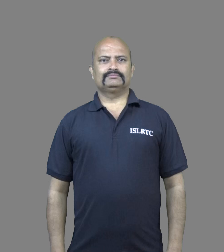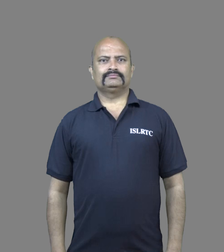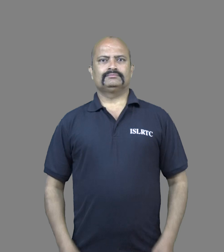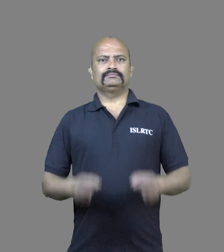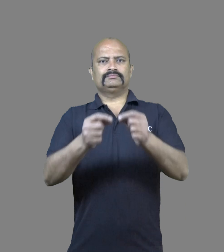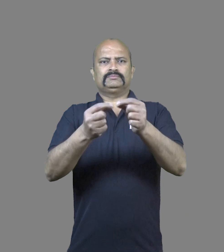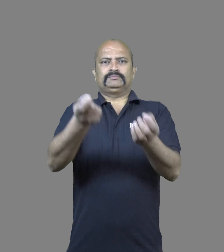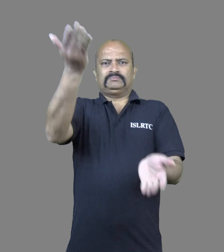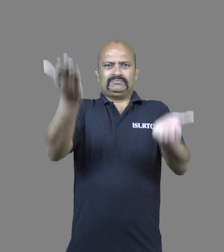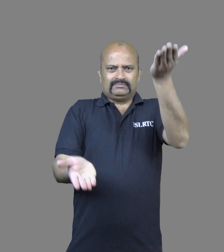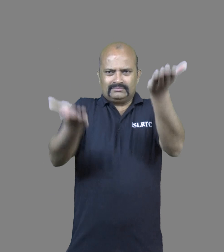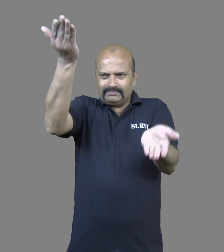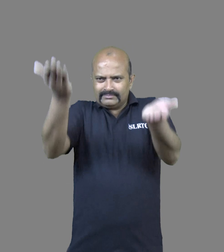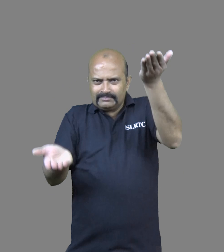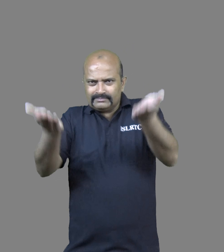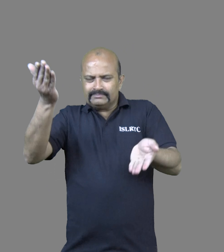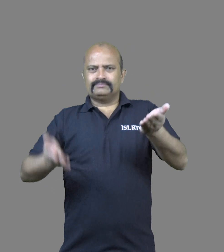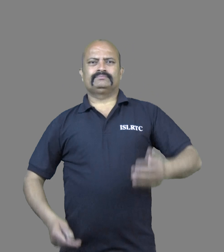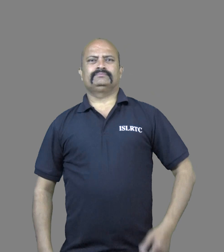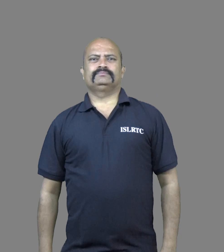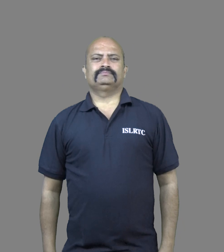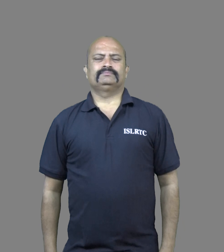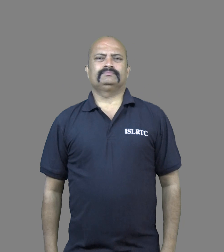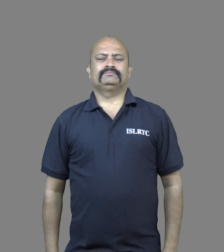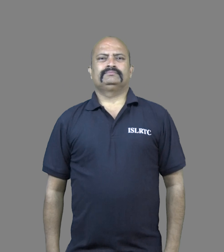Budget